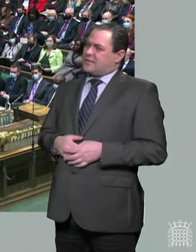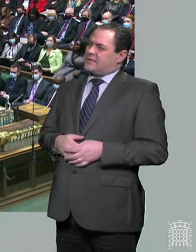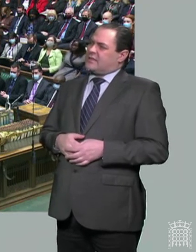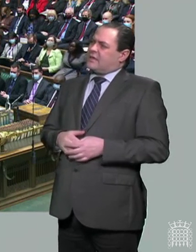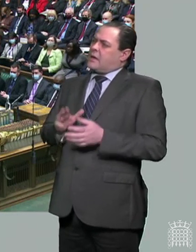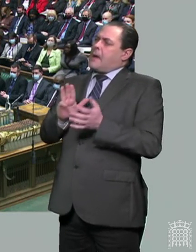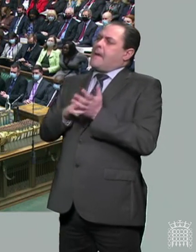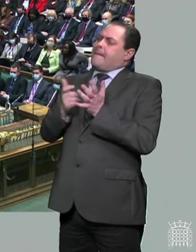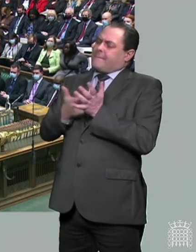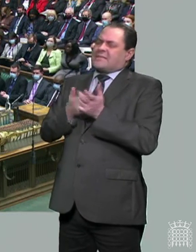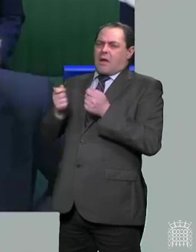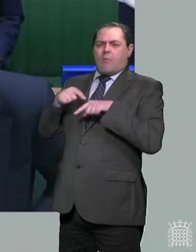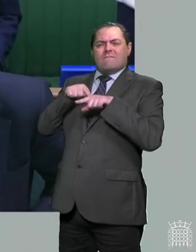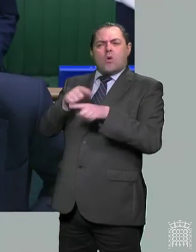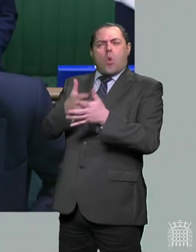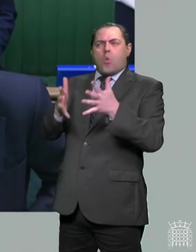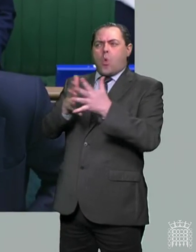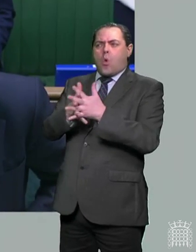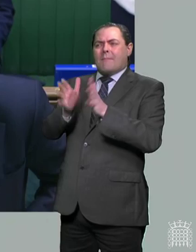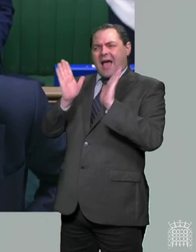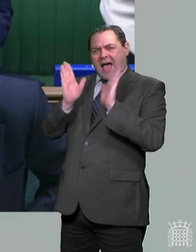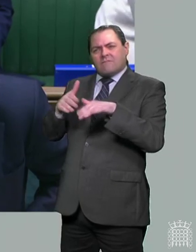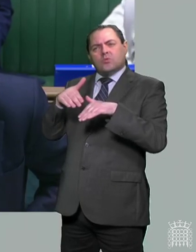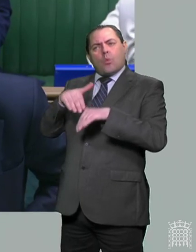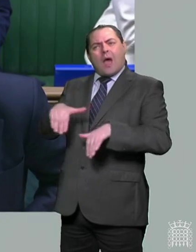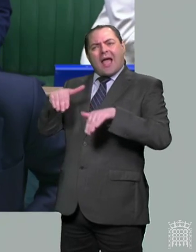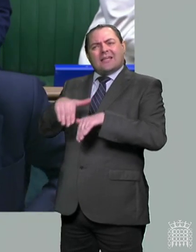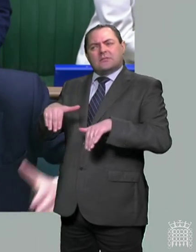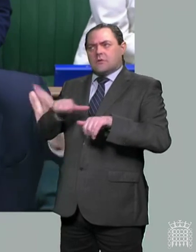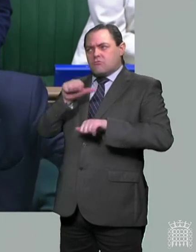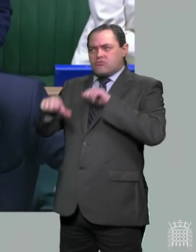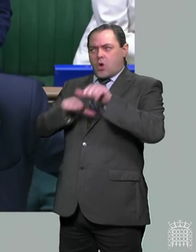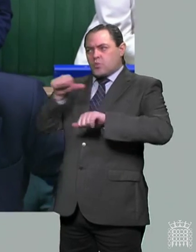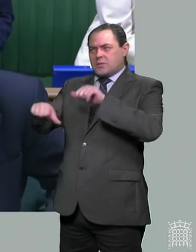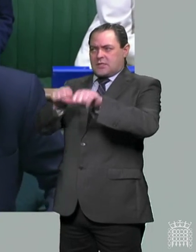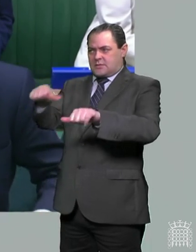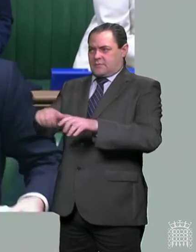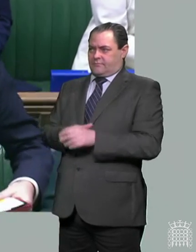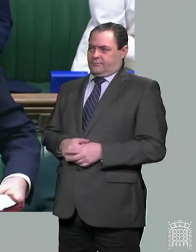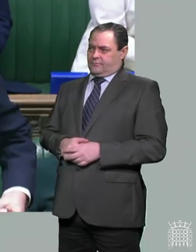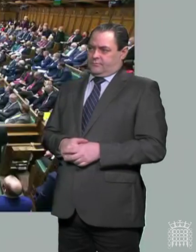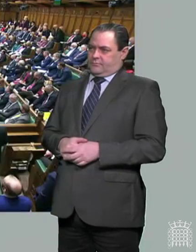Of course, I will comply with the law, but I have got to wait for the process to be concluded.